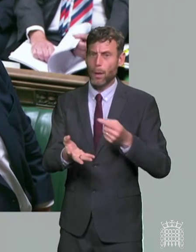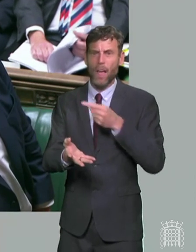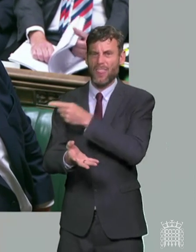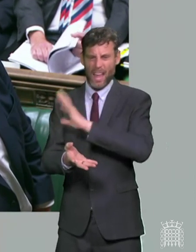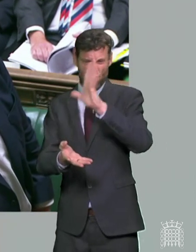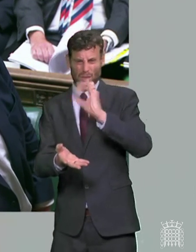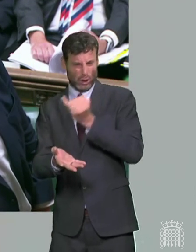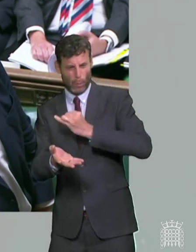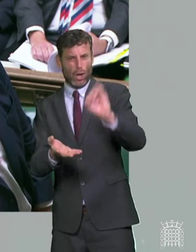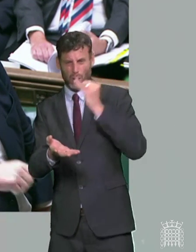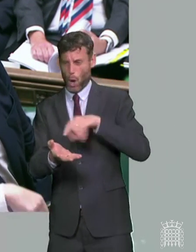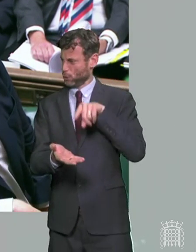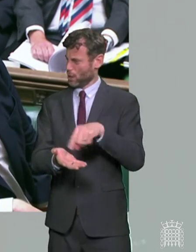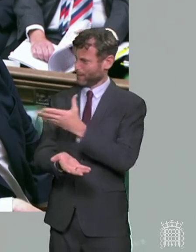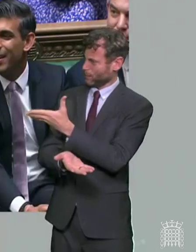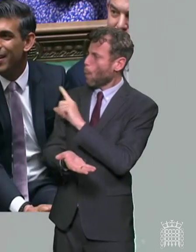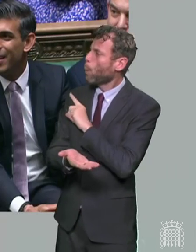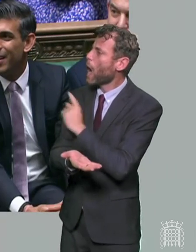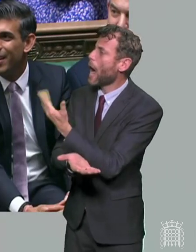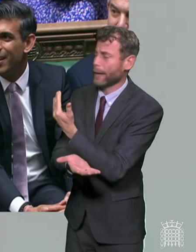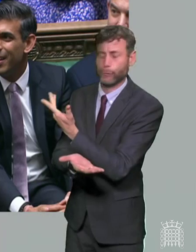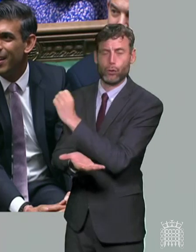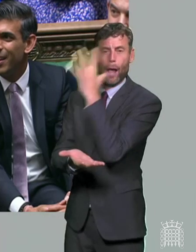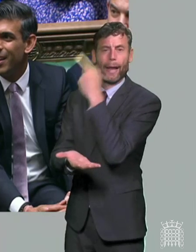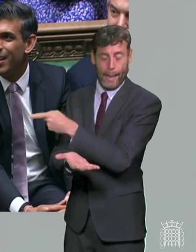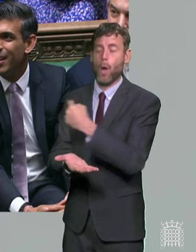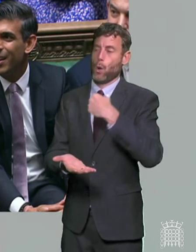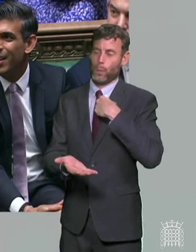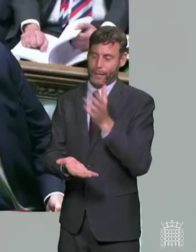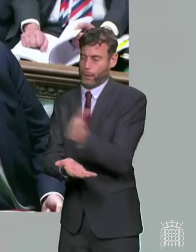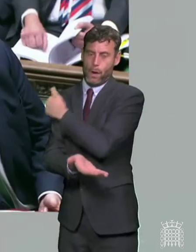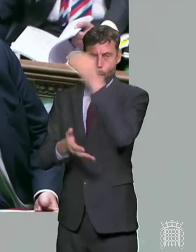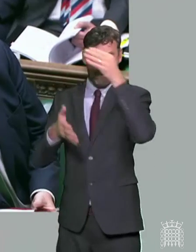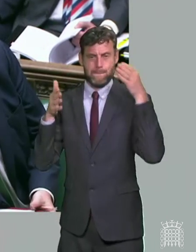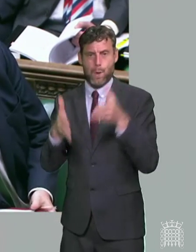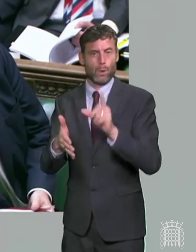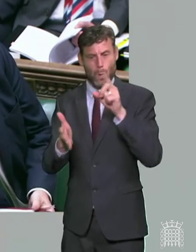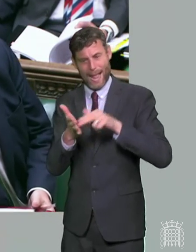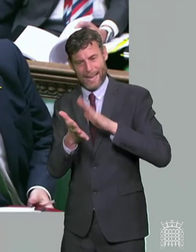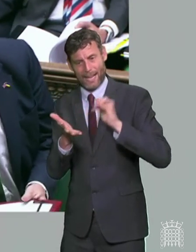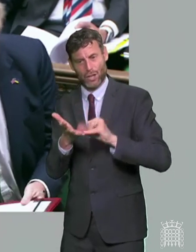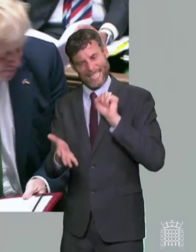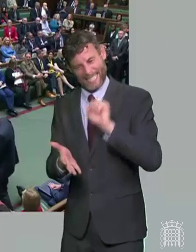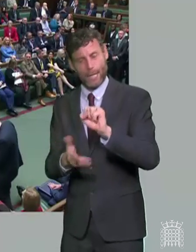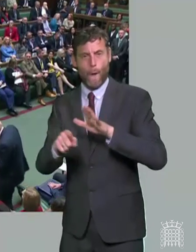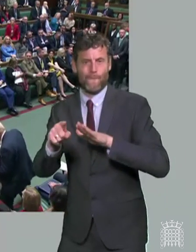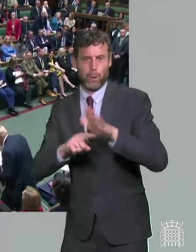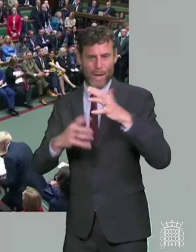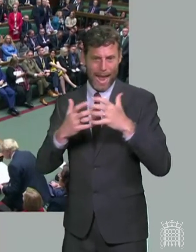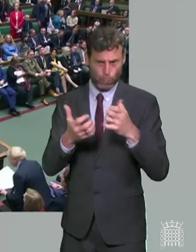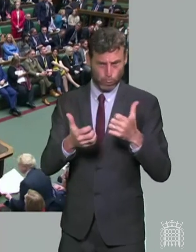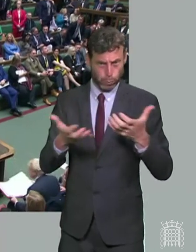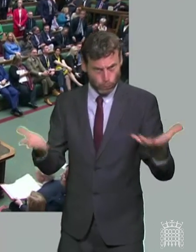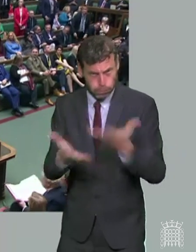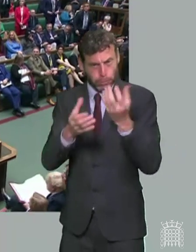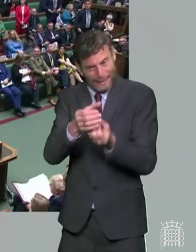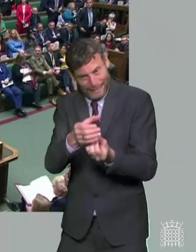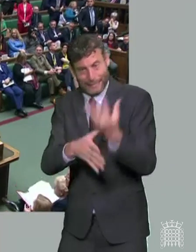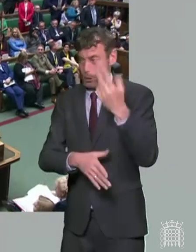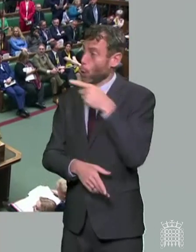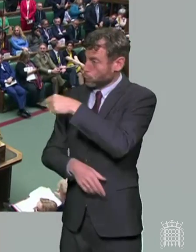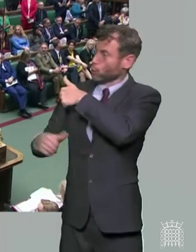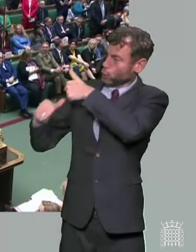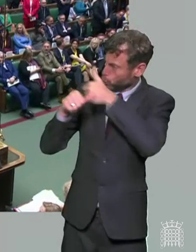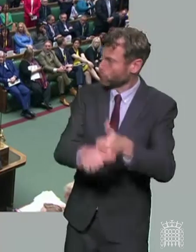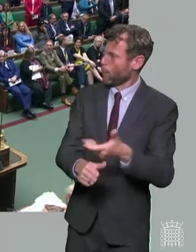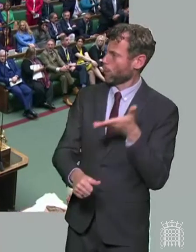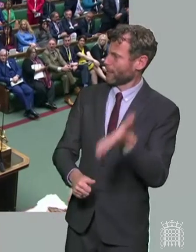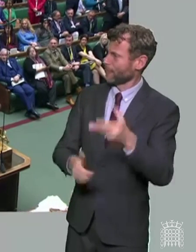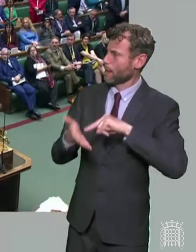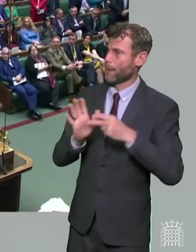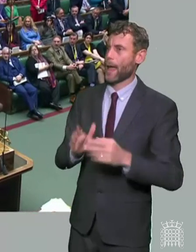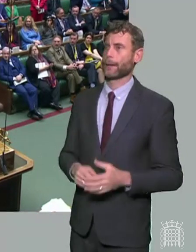Labour Members opposed that funding. They opposed the health and care levy.